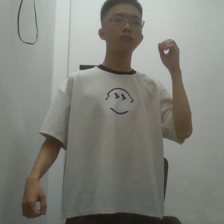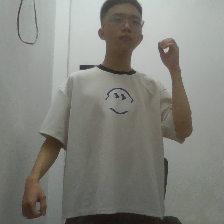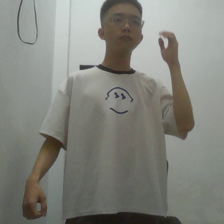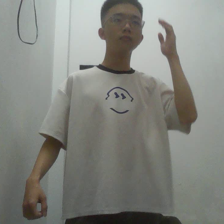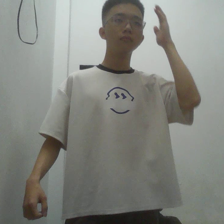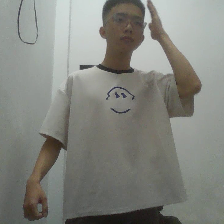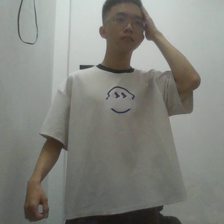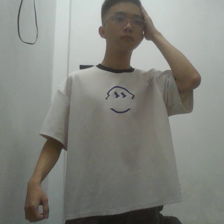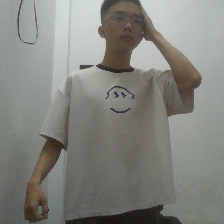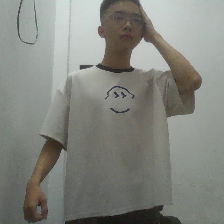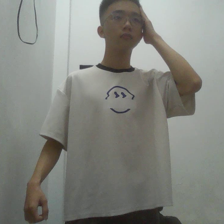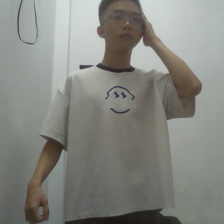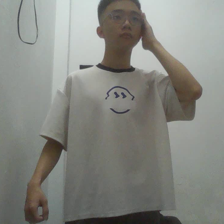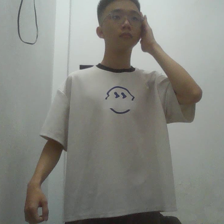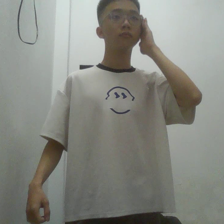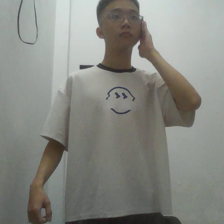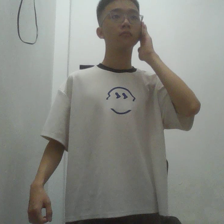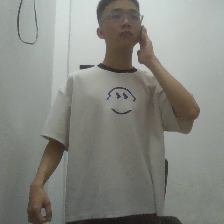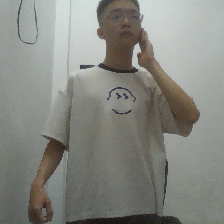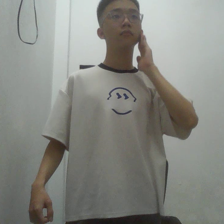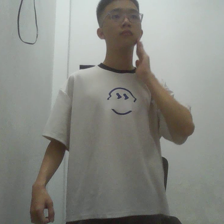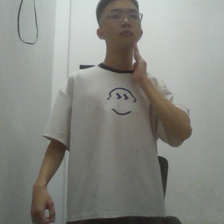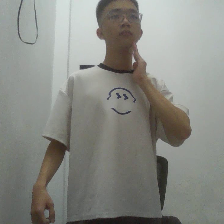dep